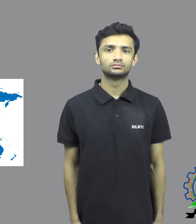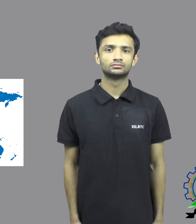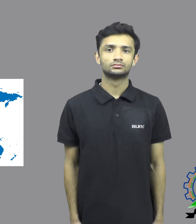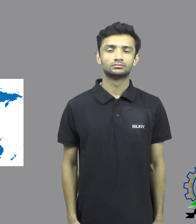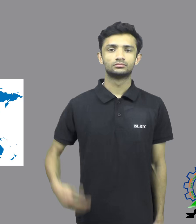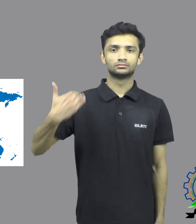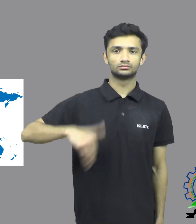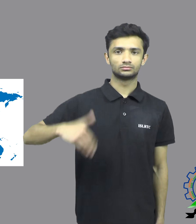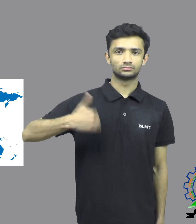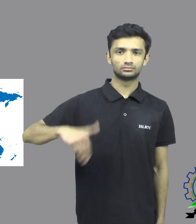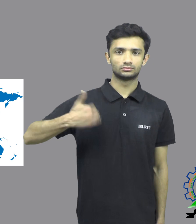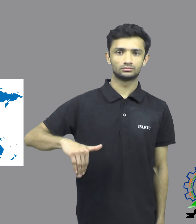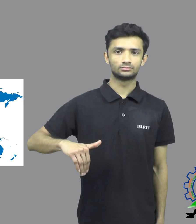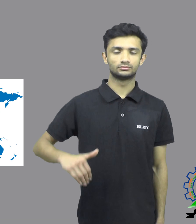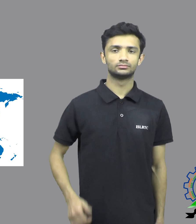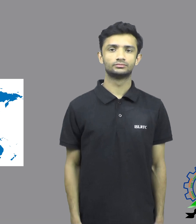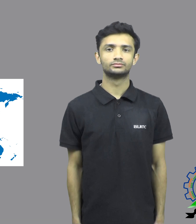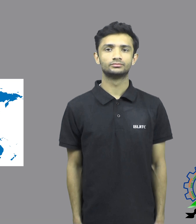Argentina